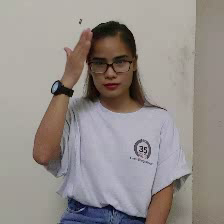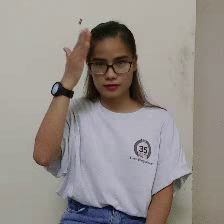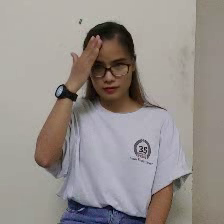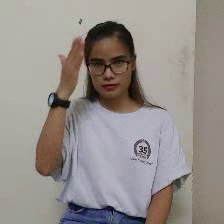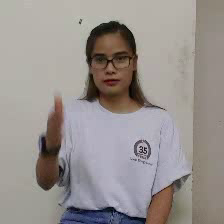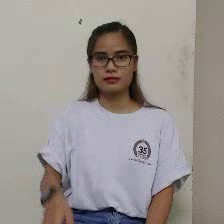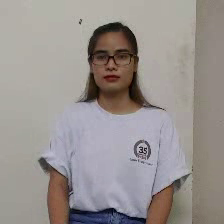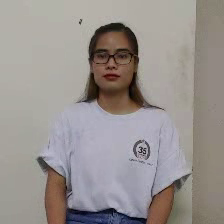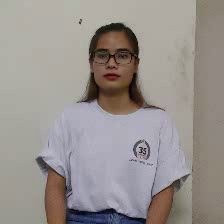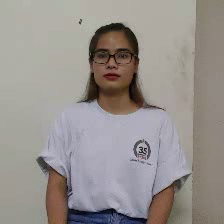Biết